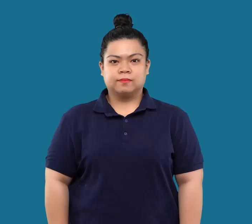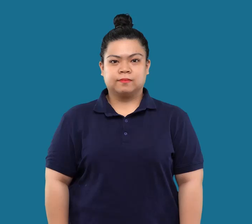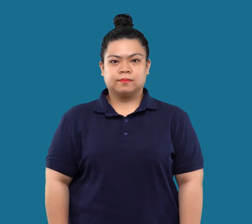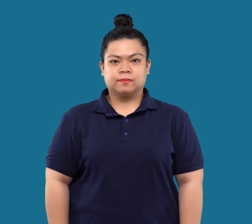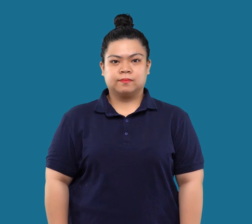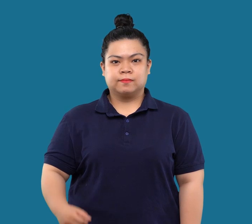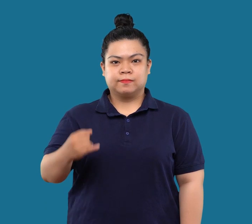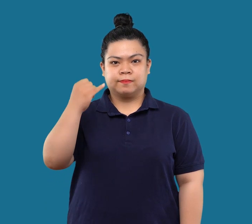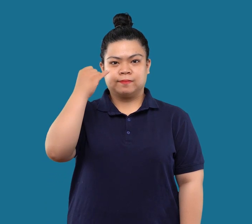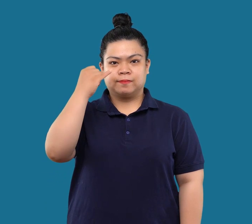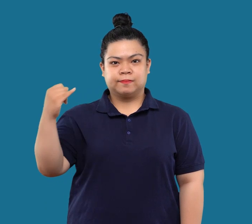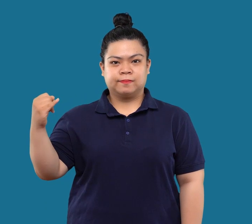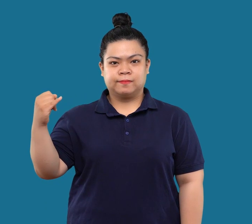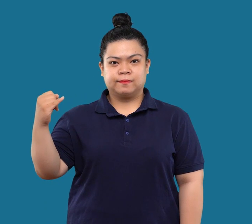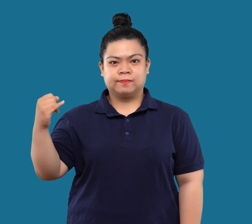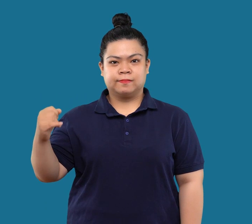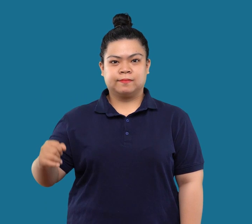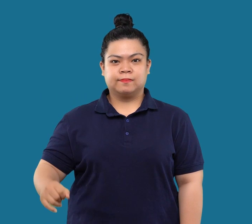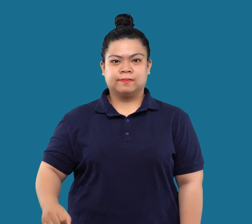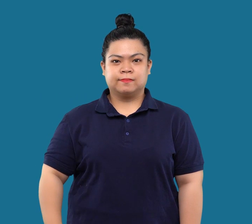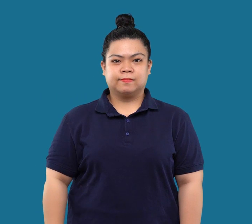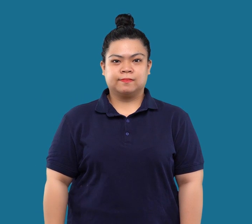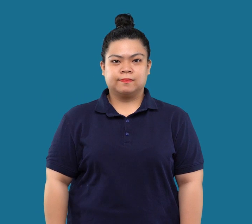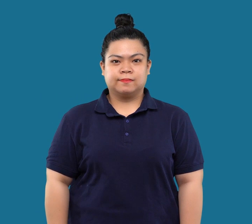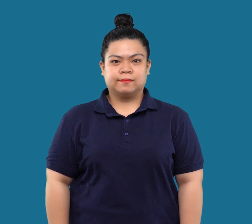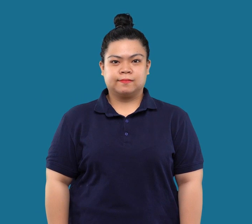dấu huyền